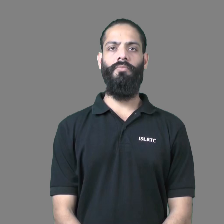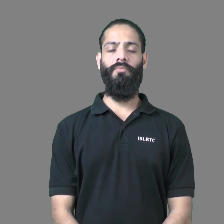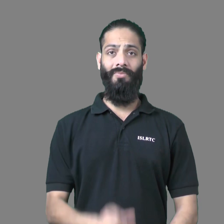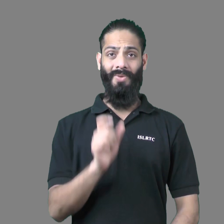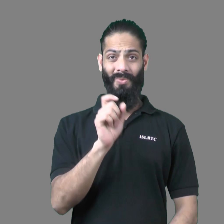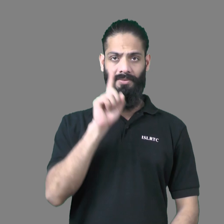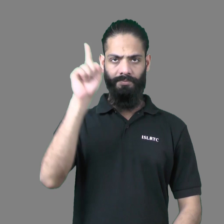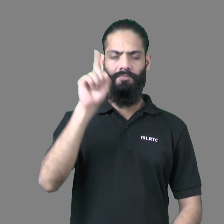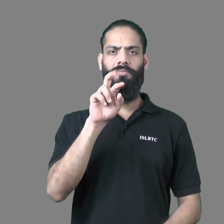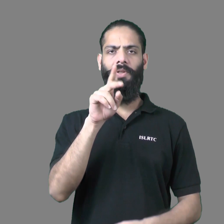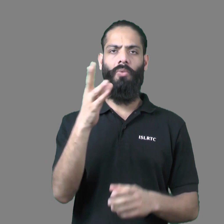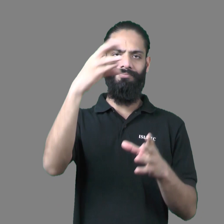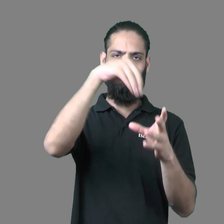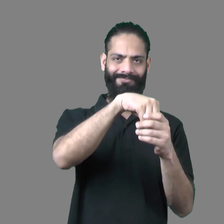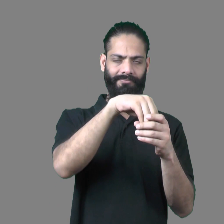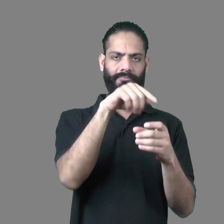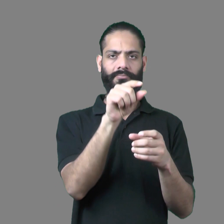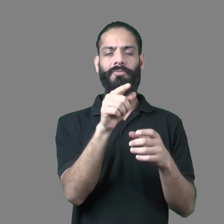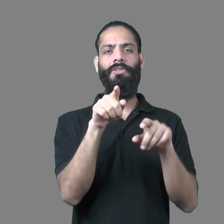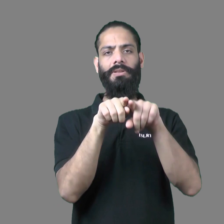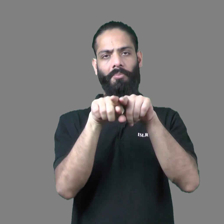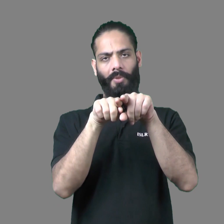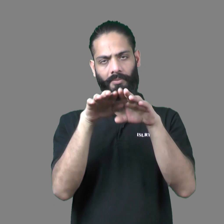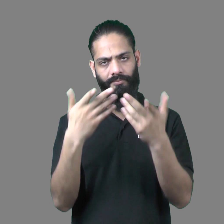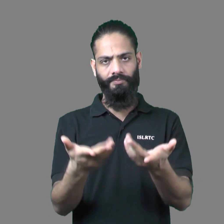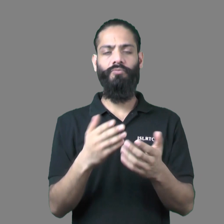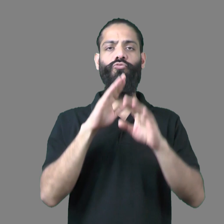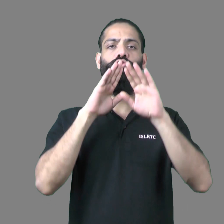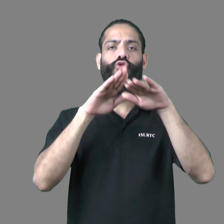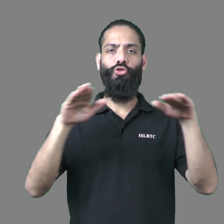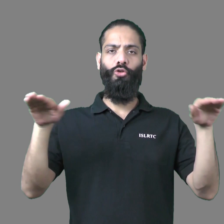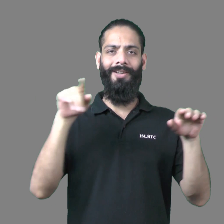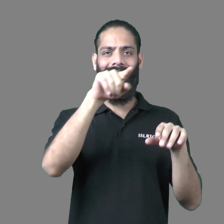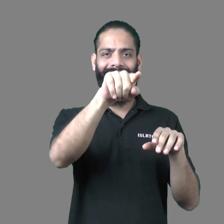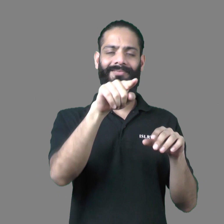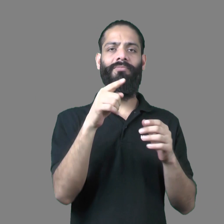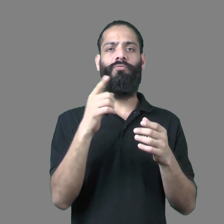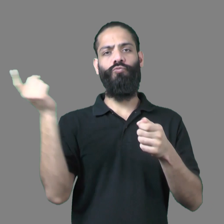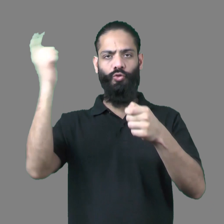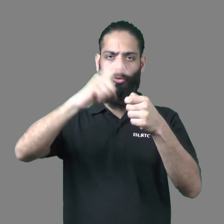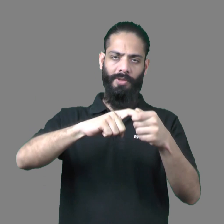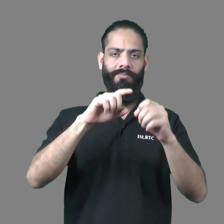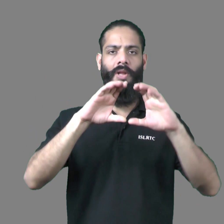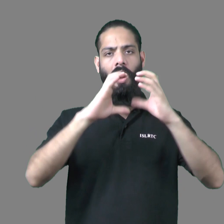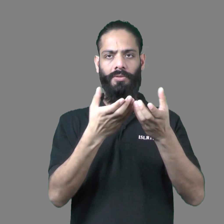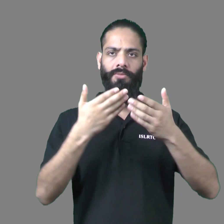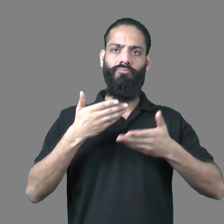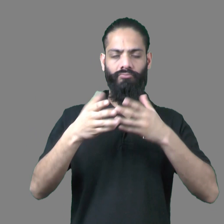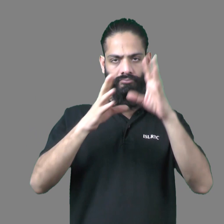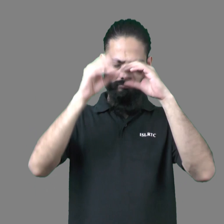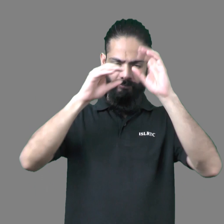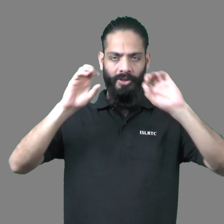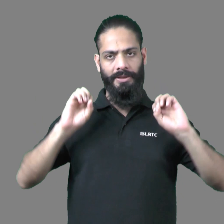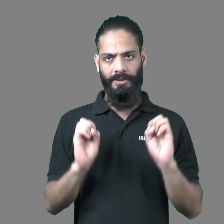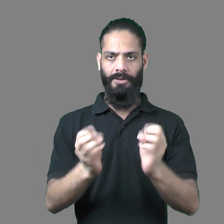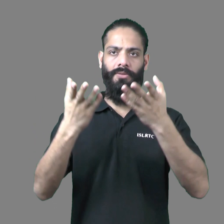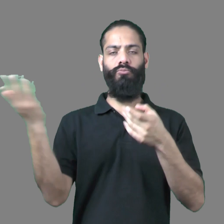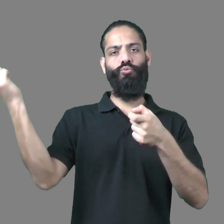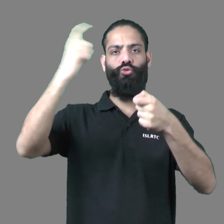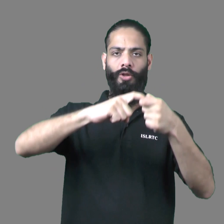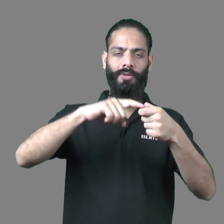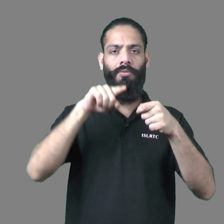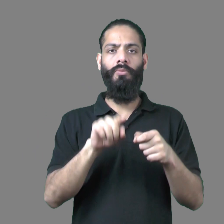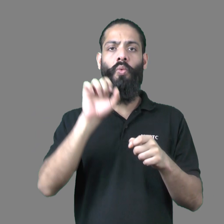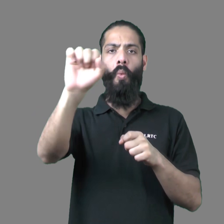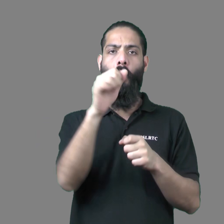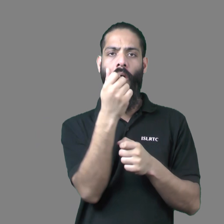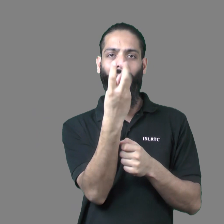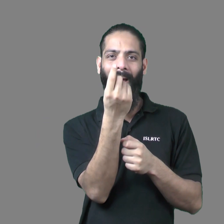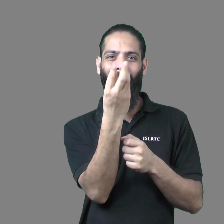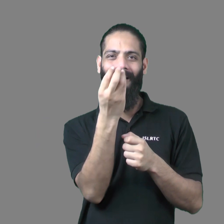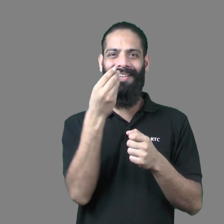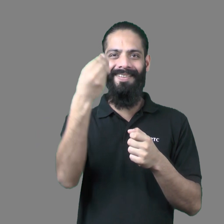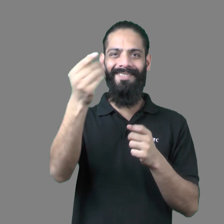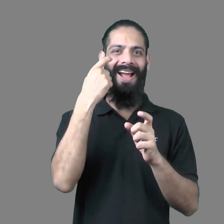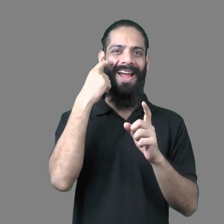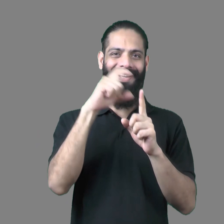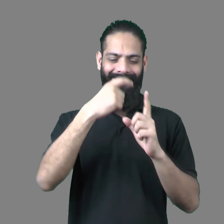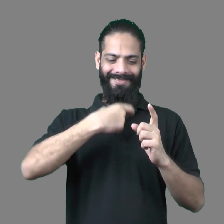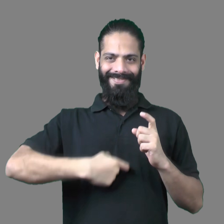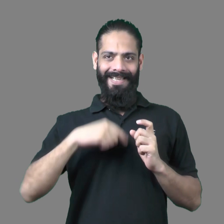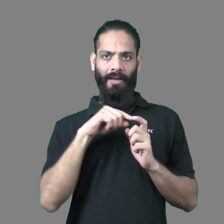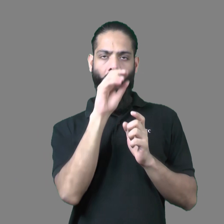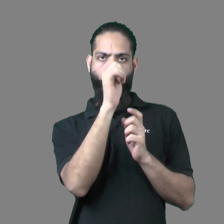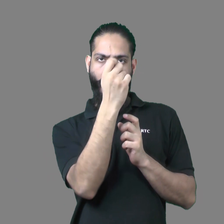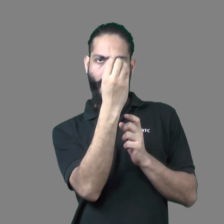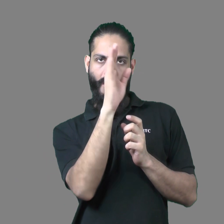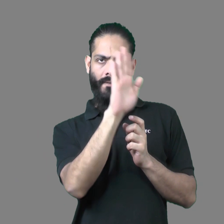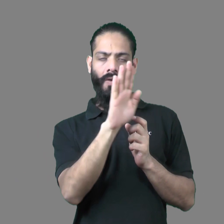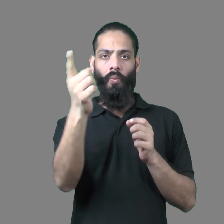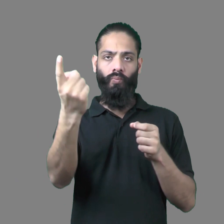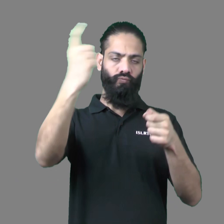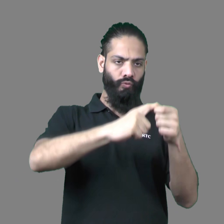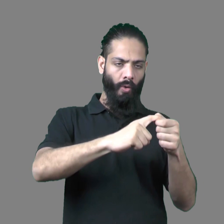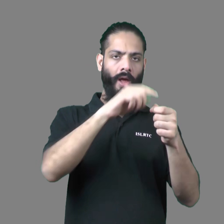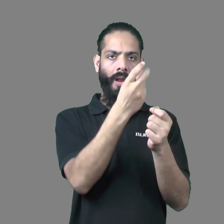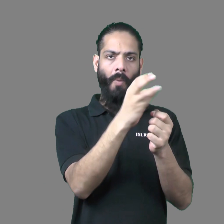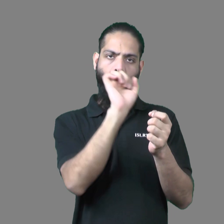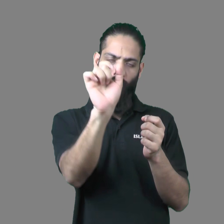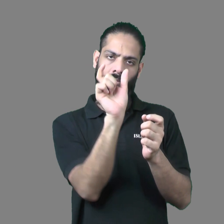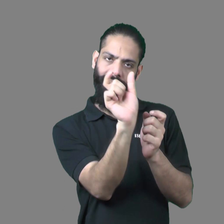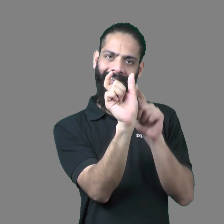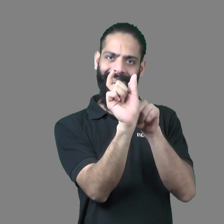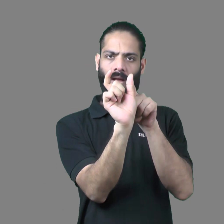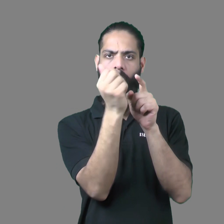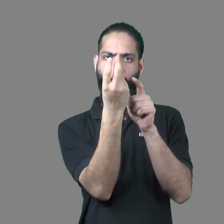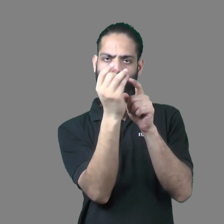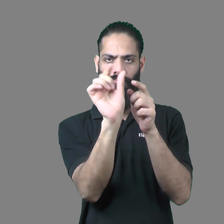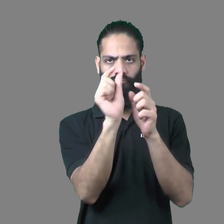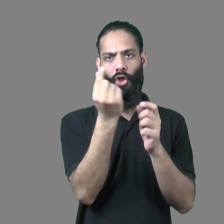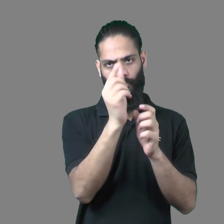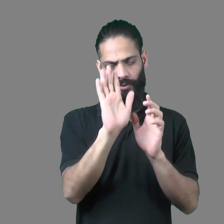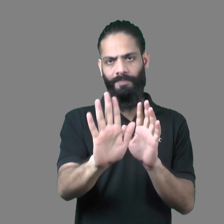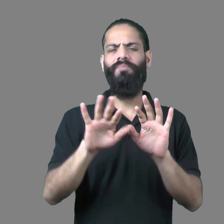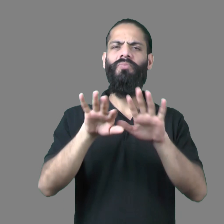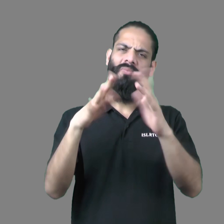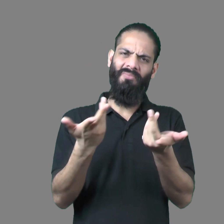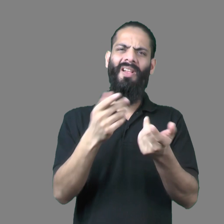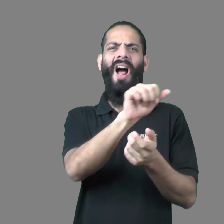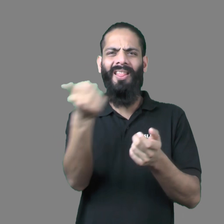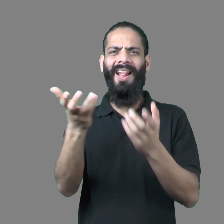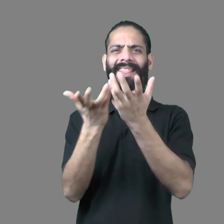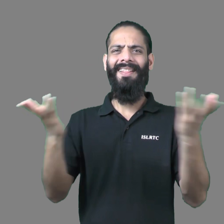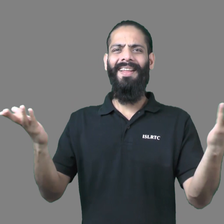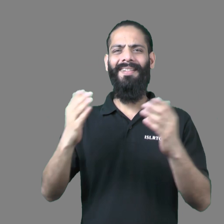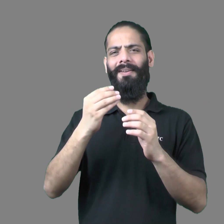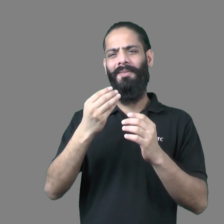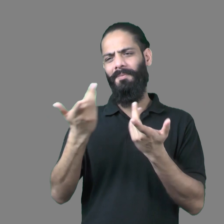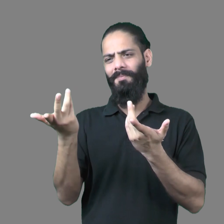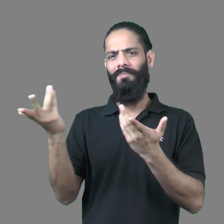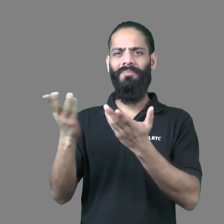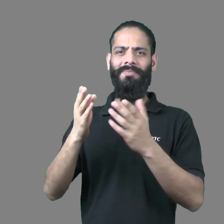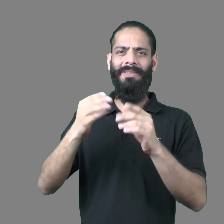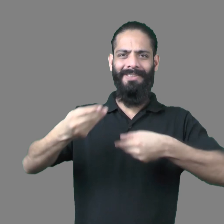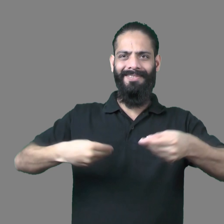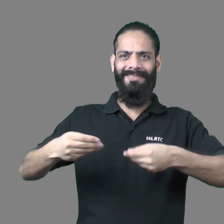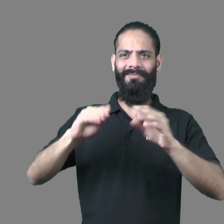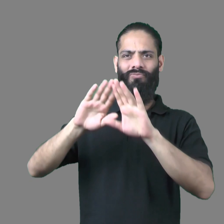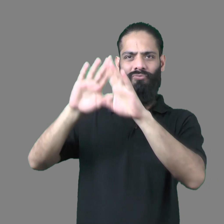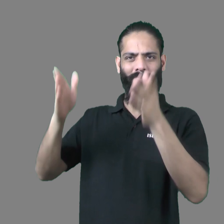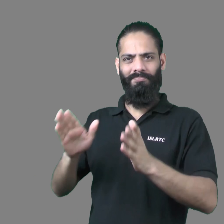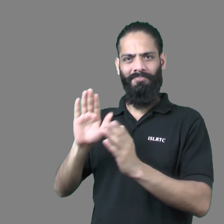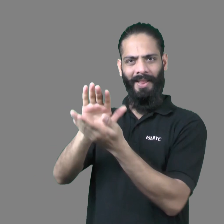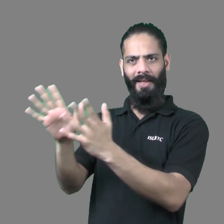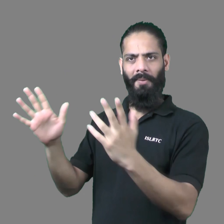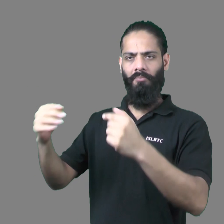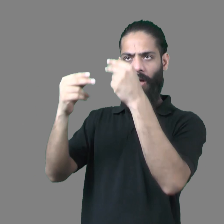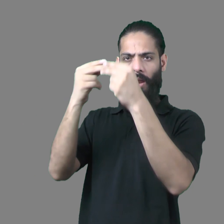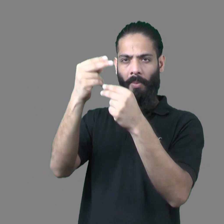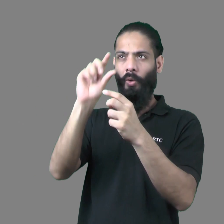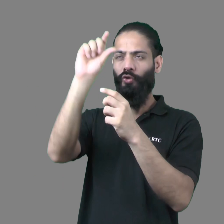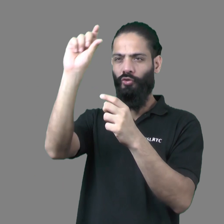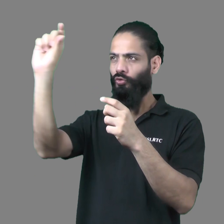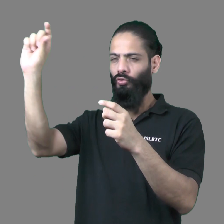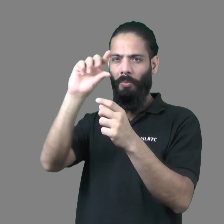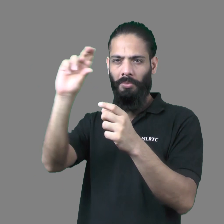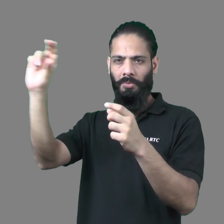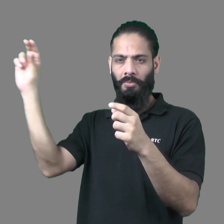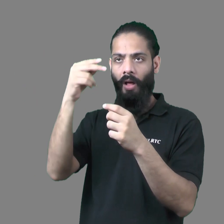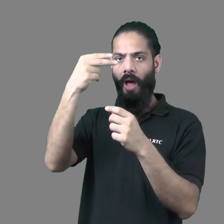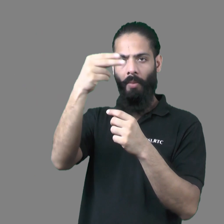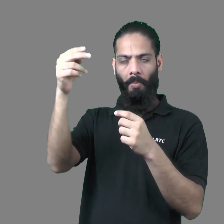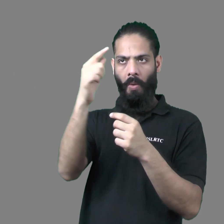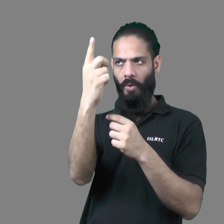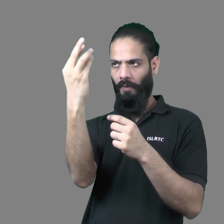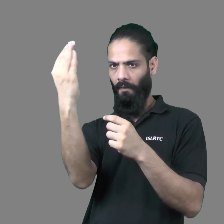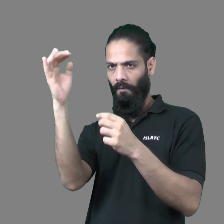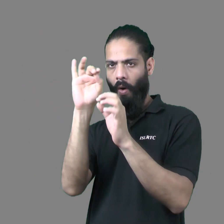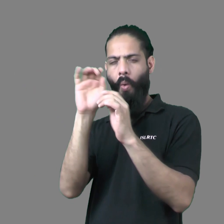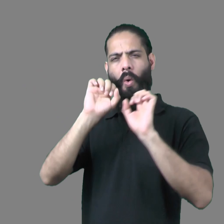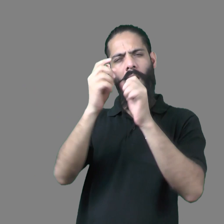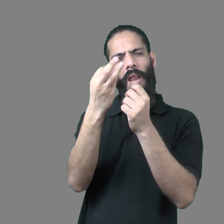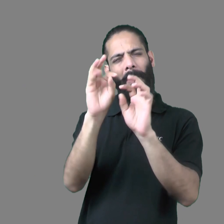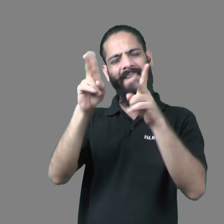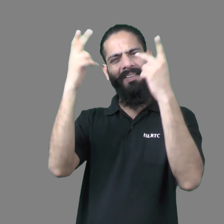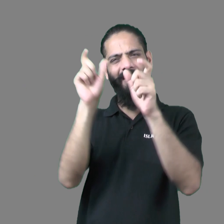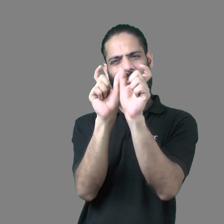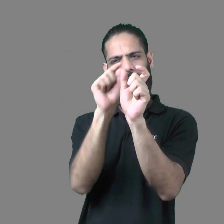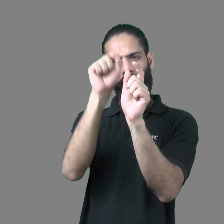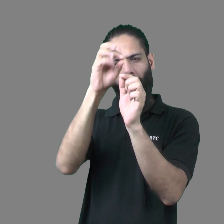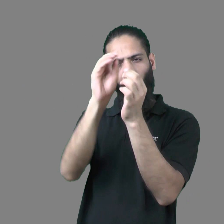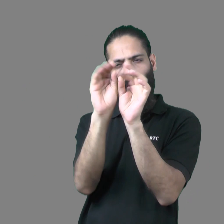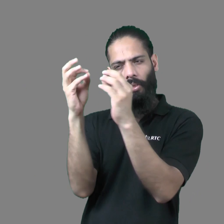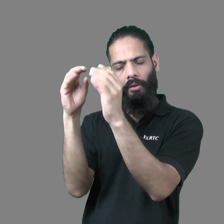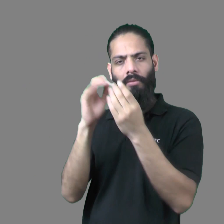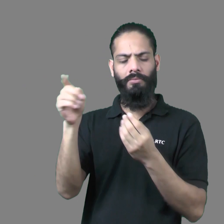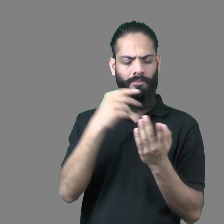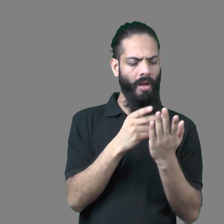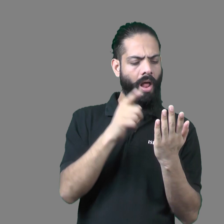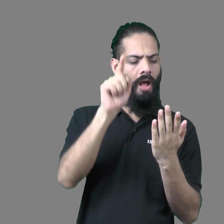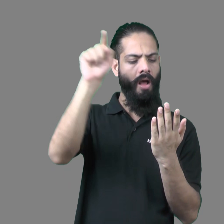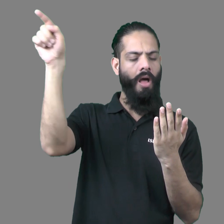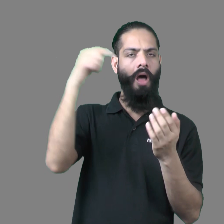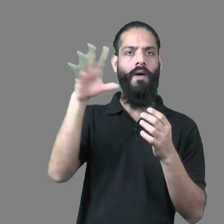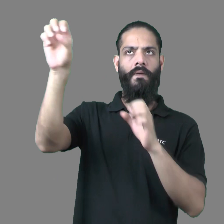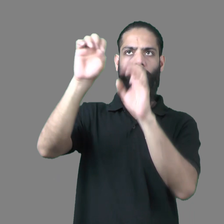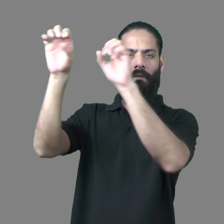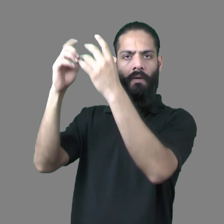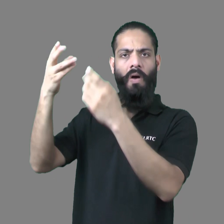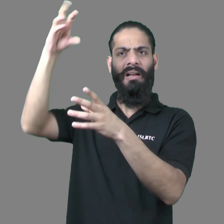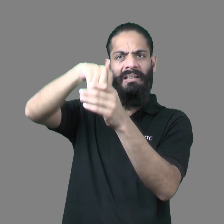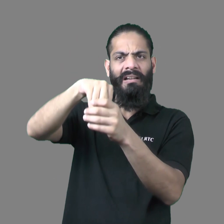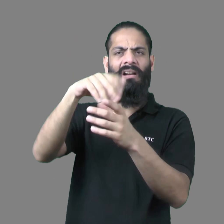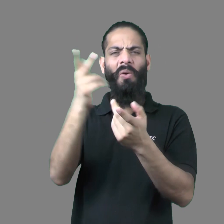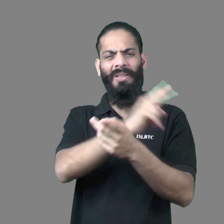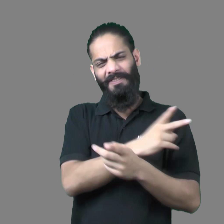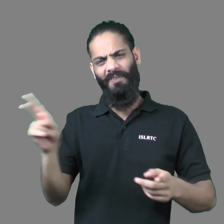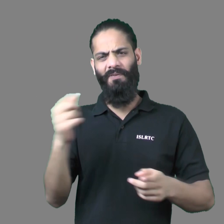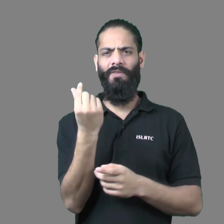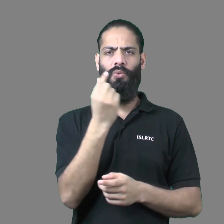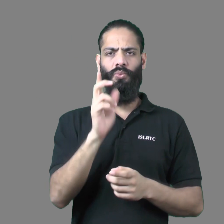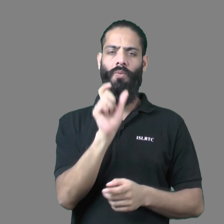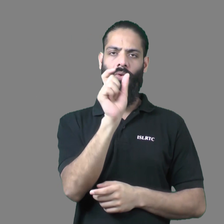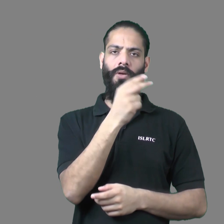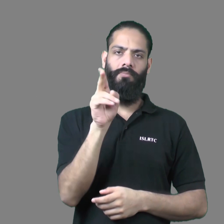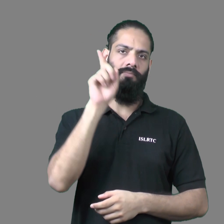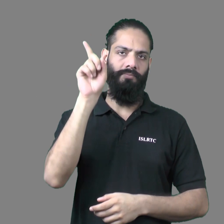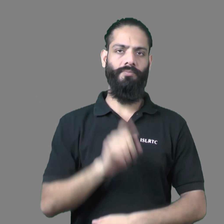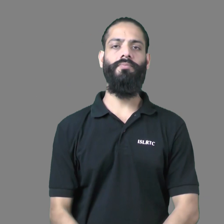Enrolment Activity